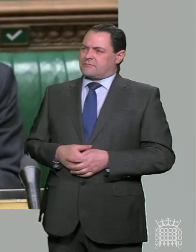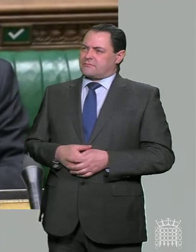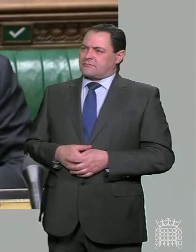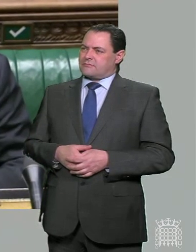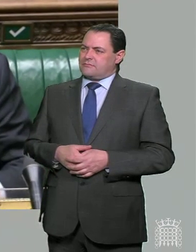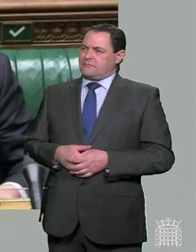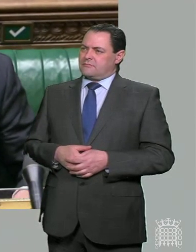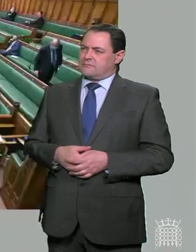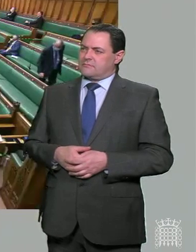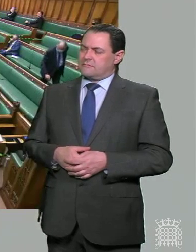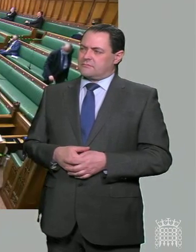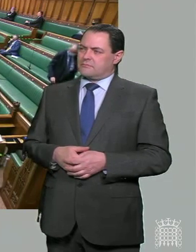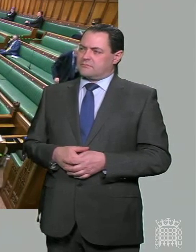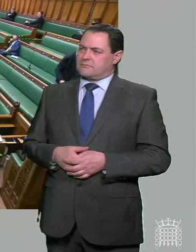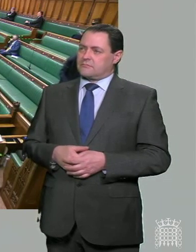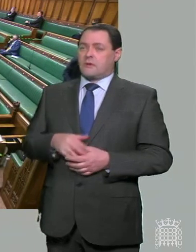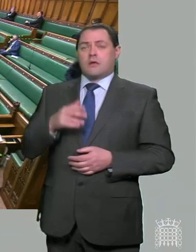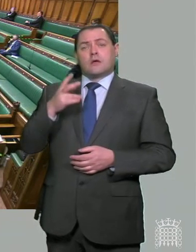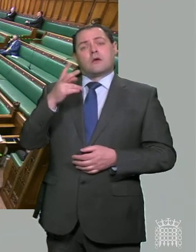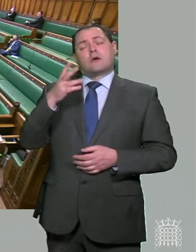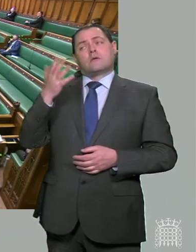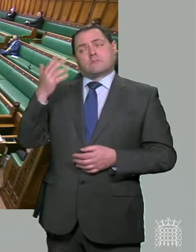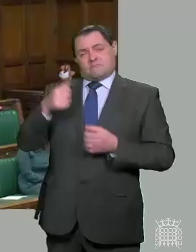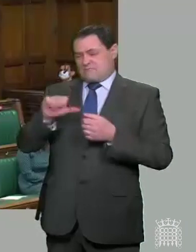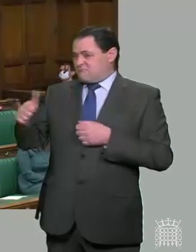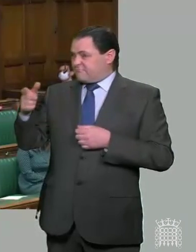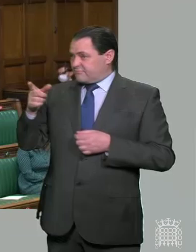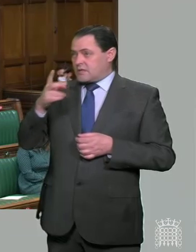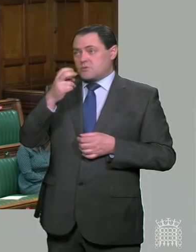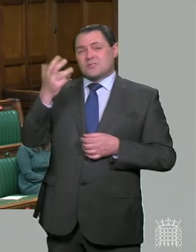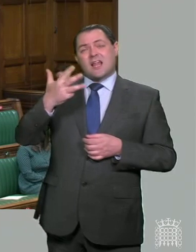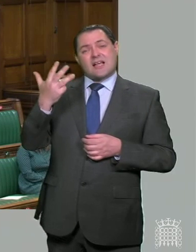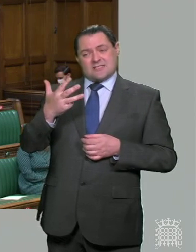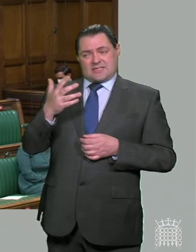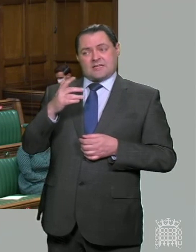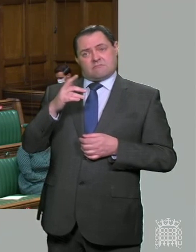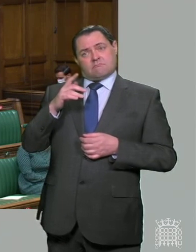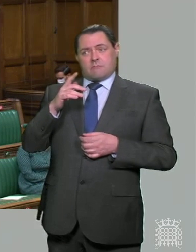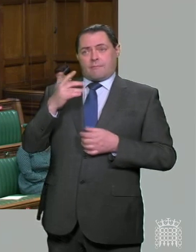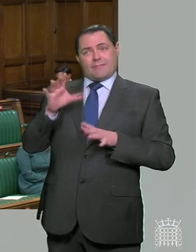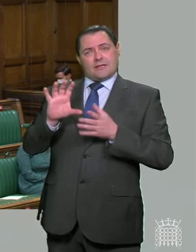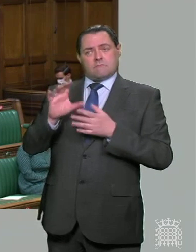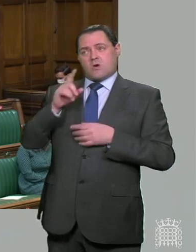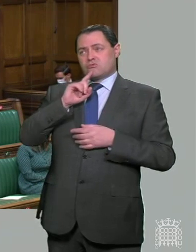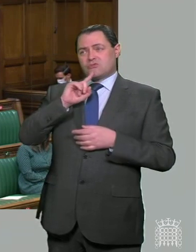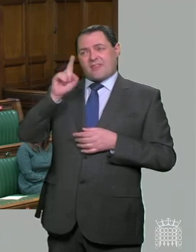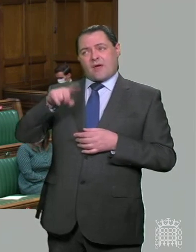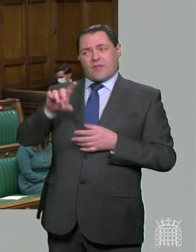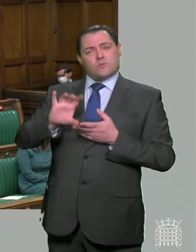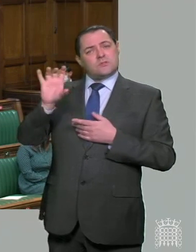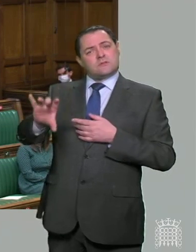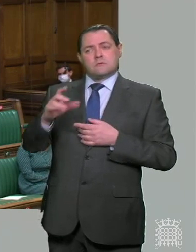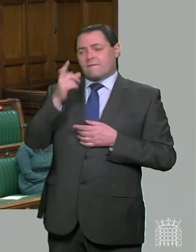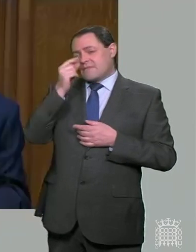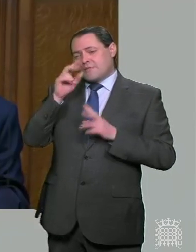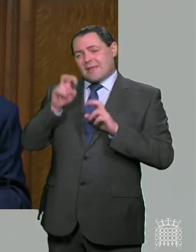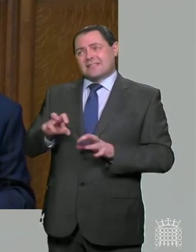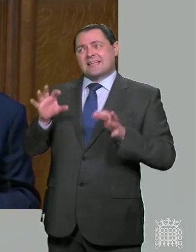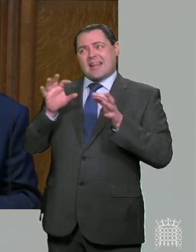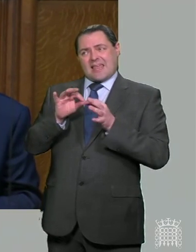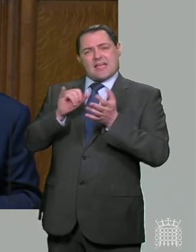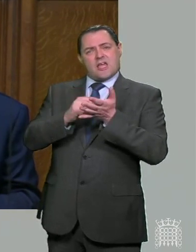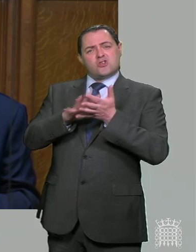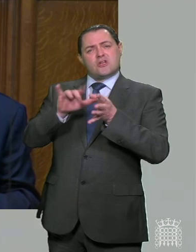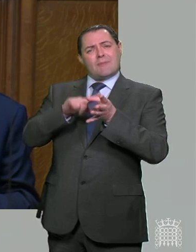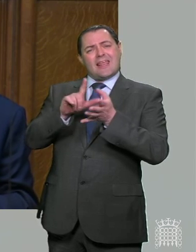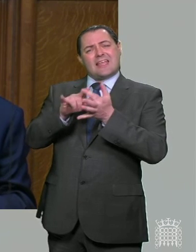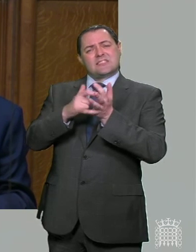Back in 2019, the Government gave the Labour council in Bradford hundreds of thousands of pounds to carry out a feasibility study for the Shipley eastern bypass.